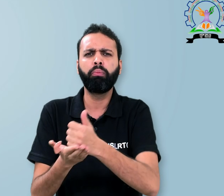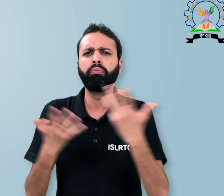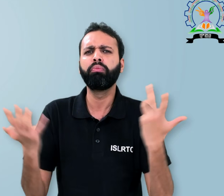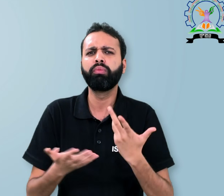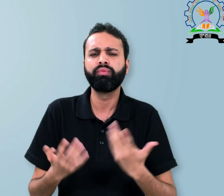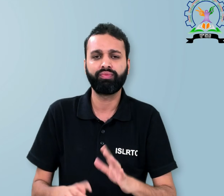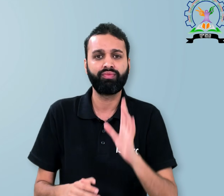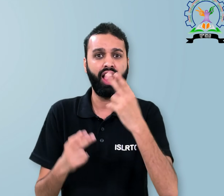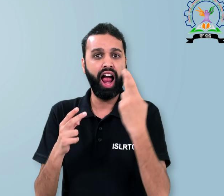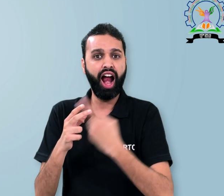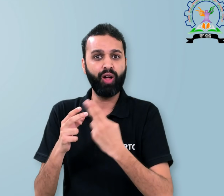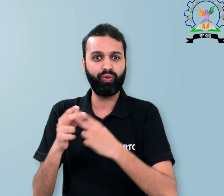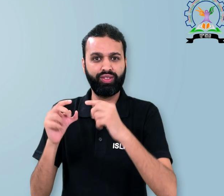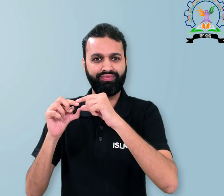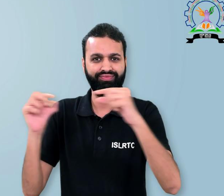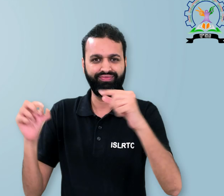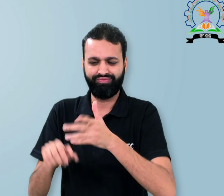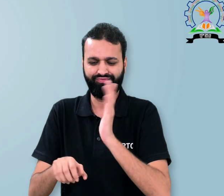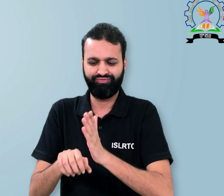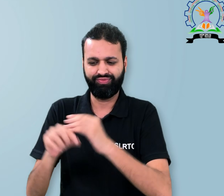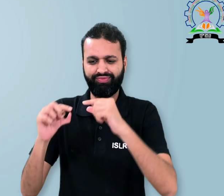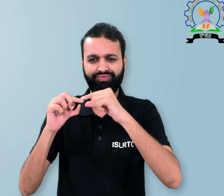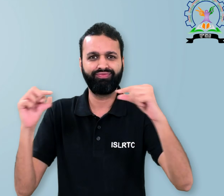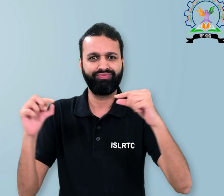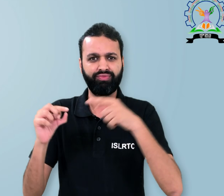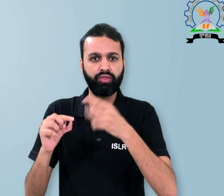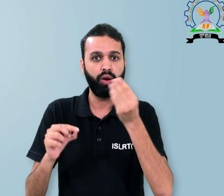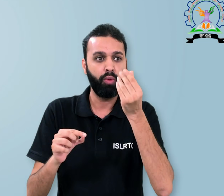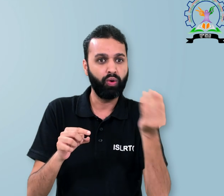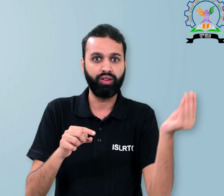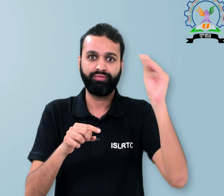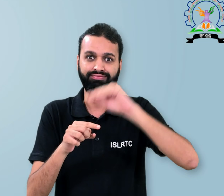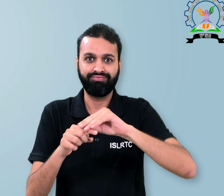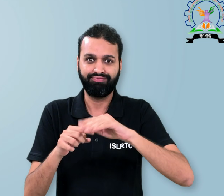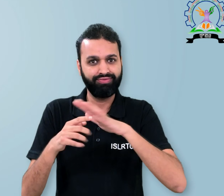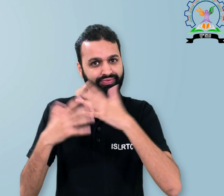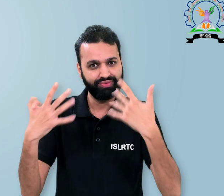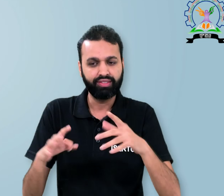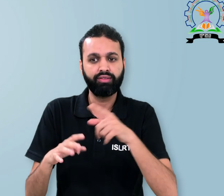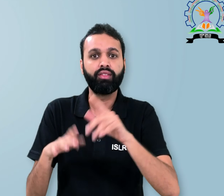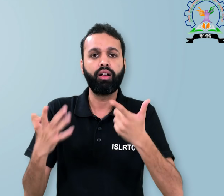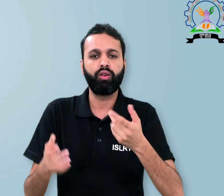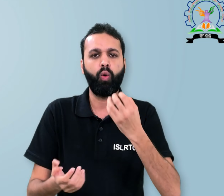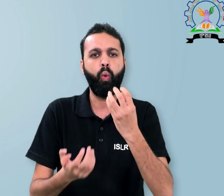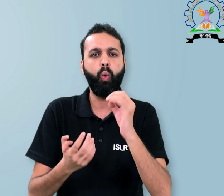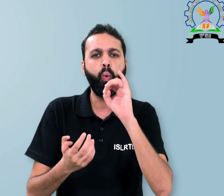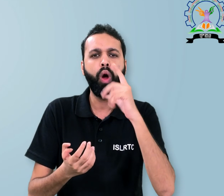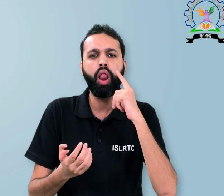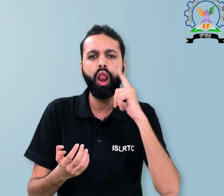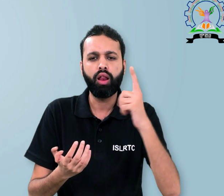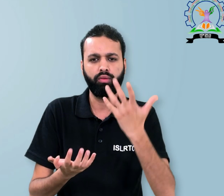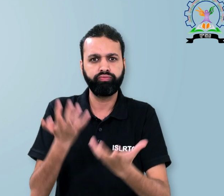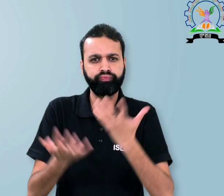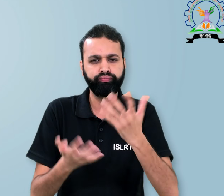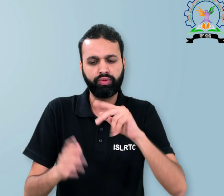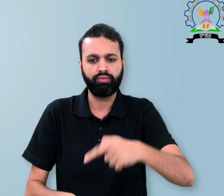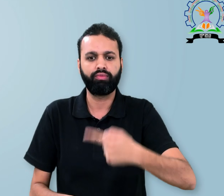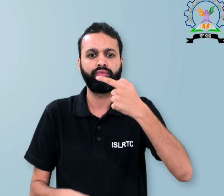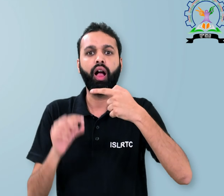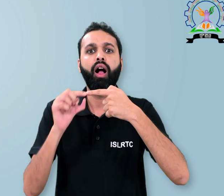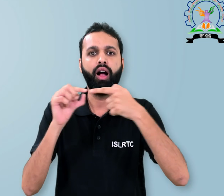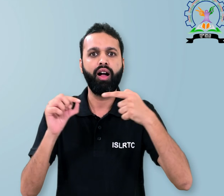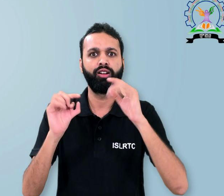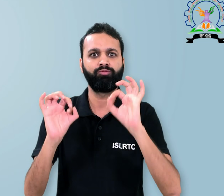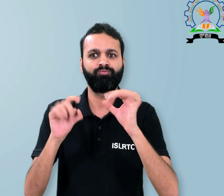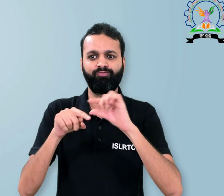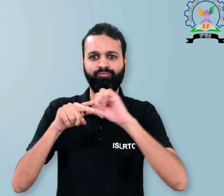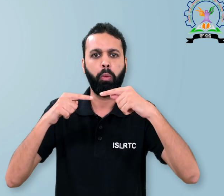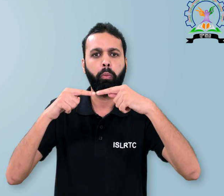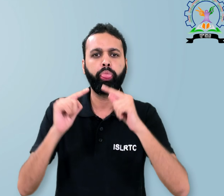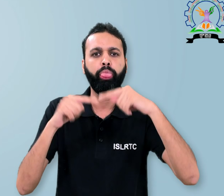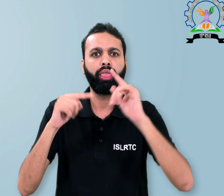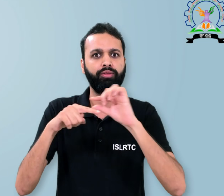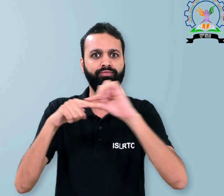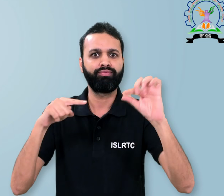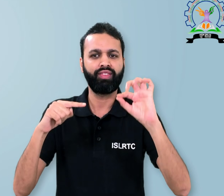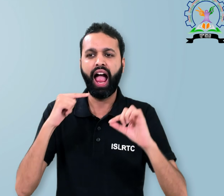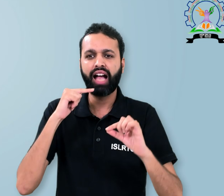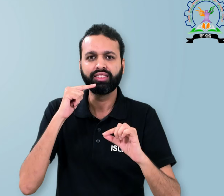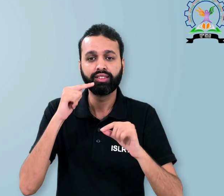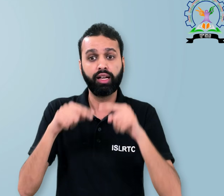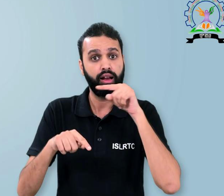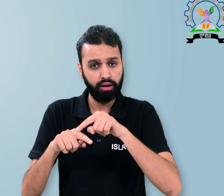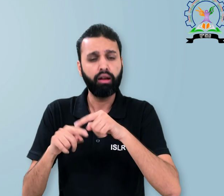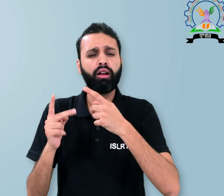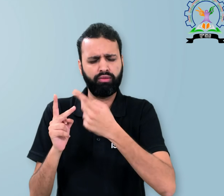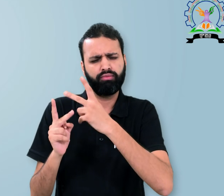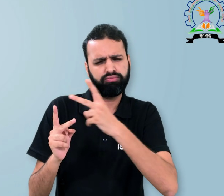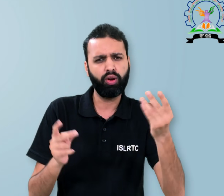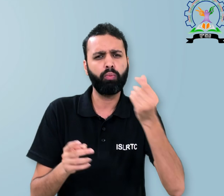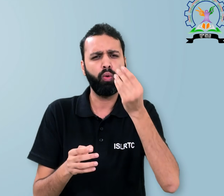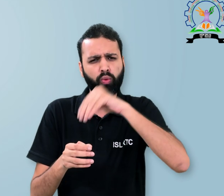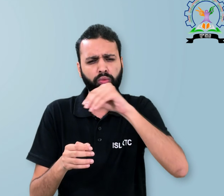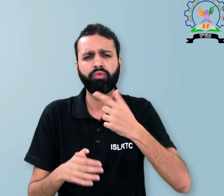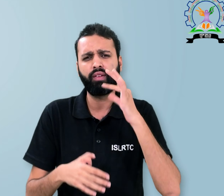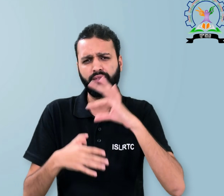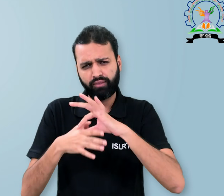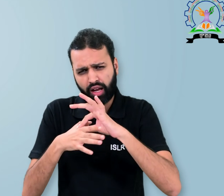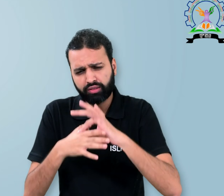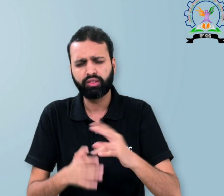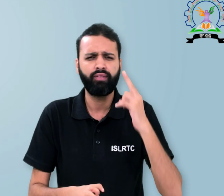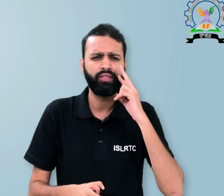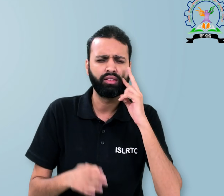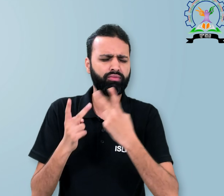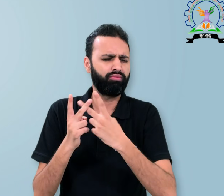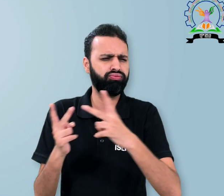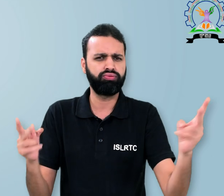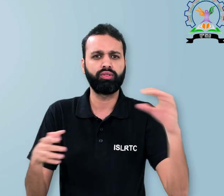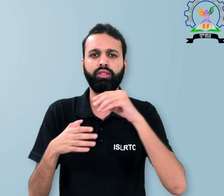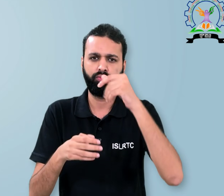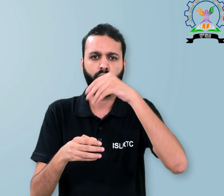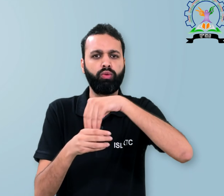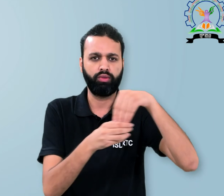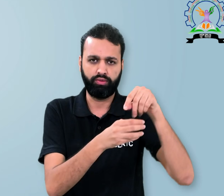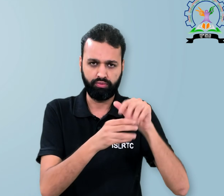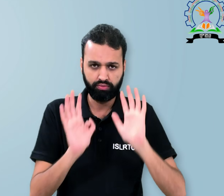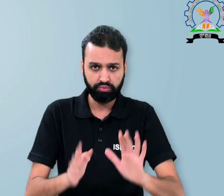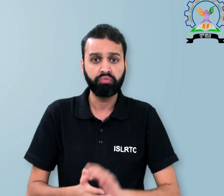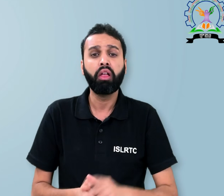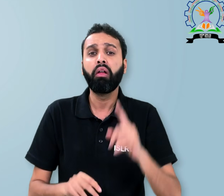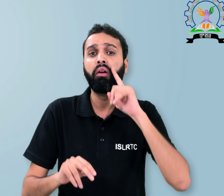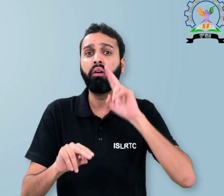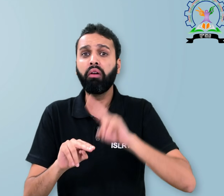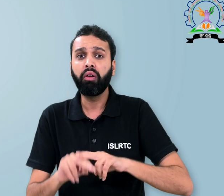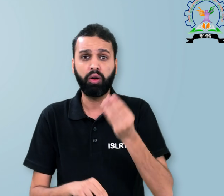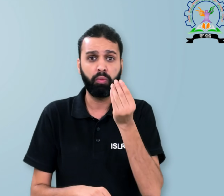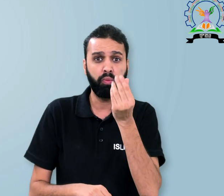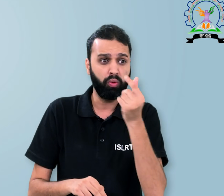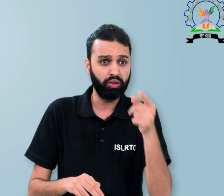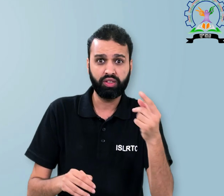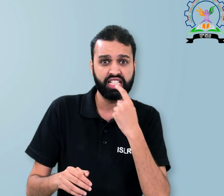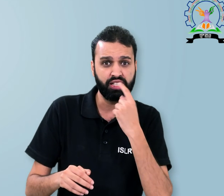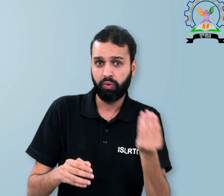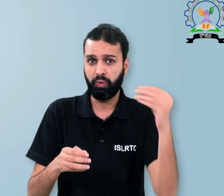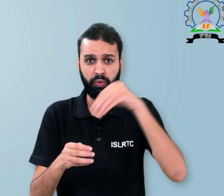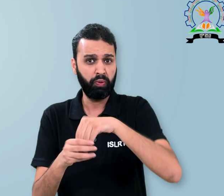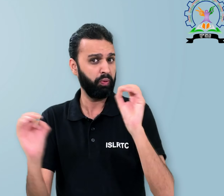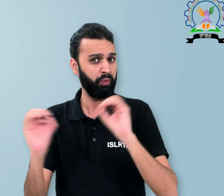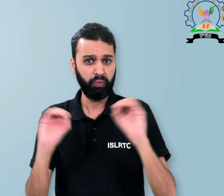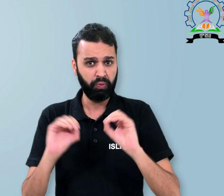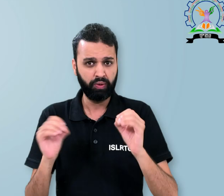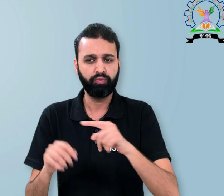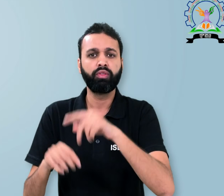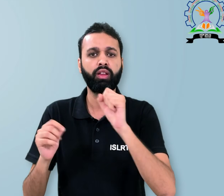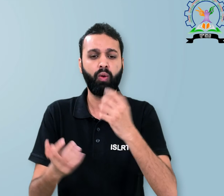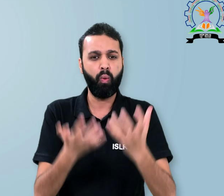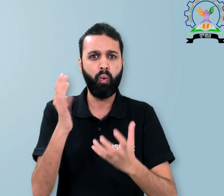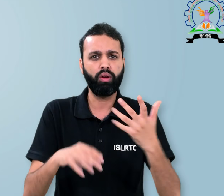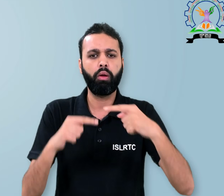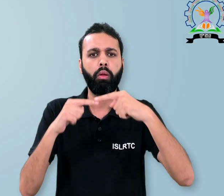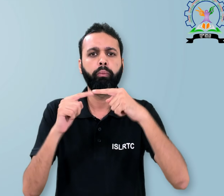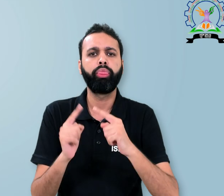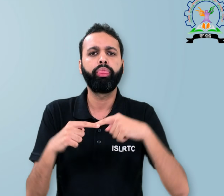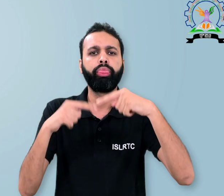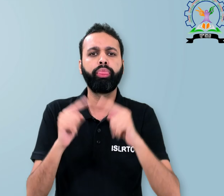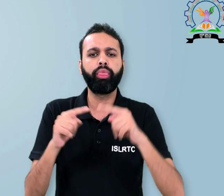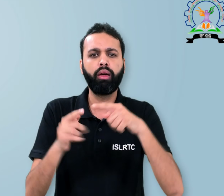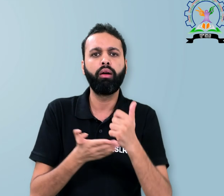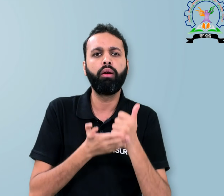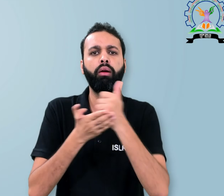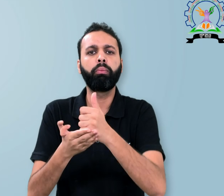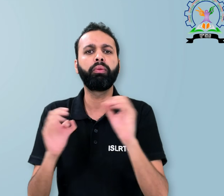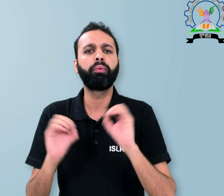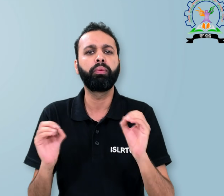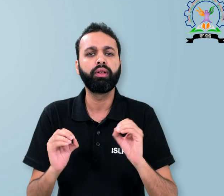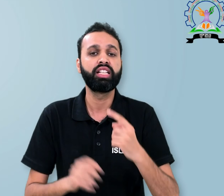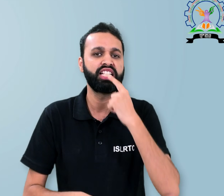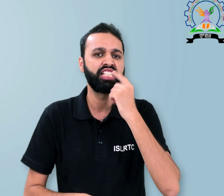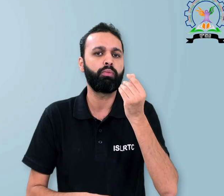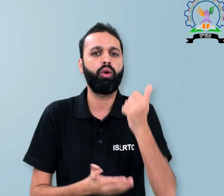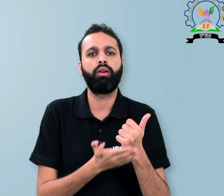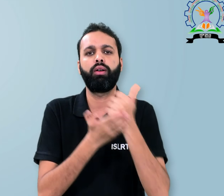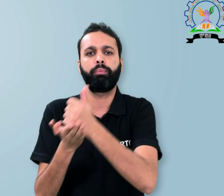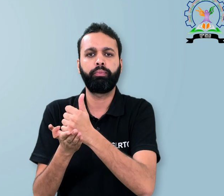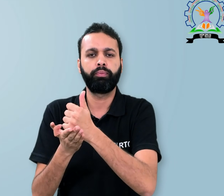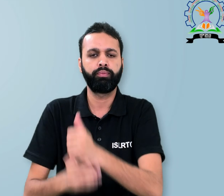High content of starch is found in cereals, roots, tubers and some vegetables, especially in wheat, corn, rice, and potatoes.